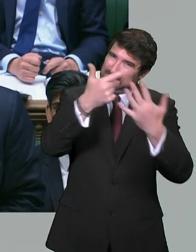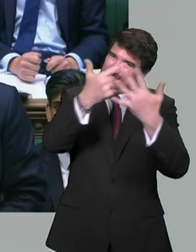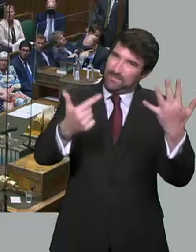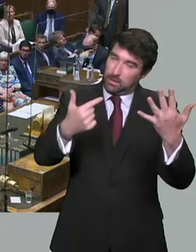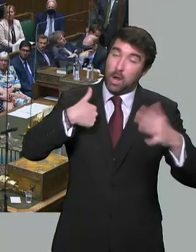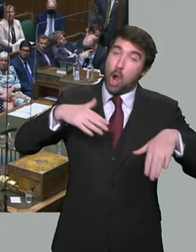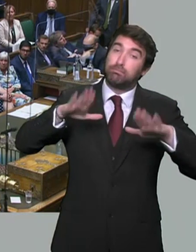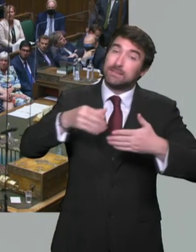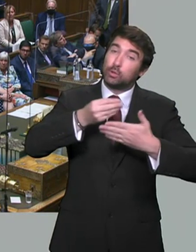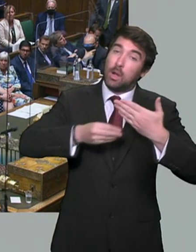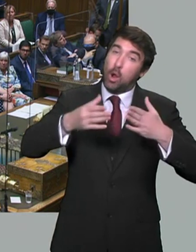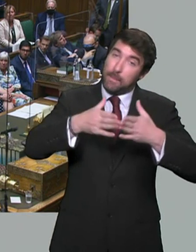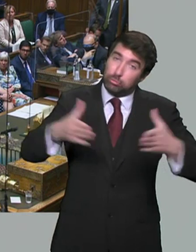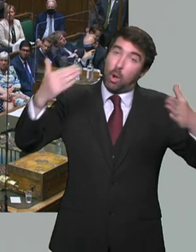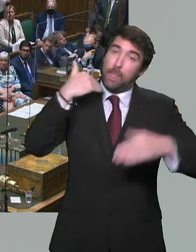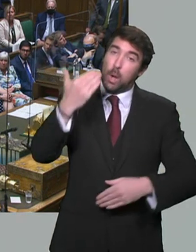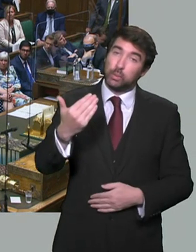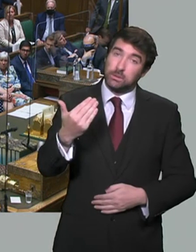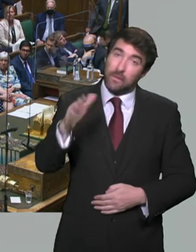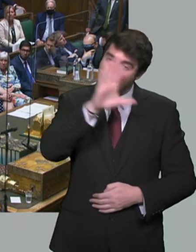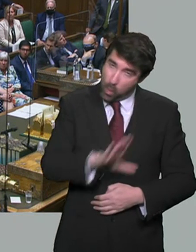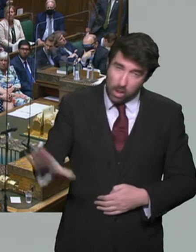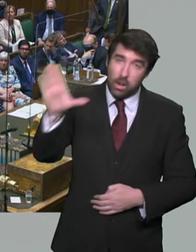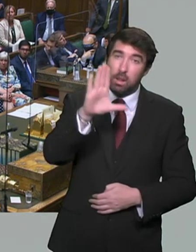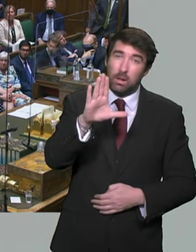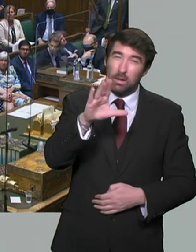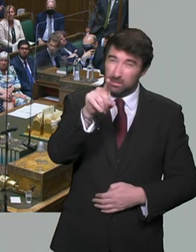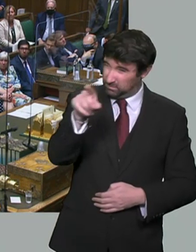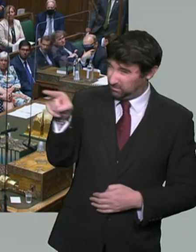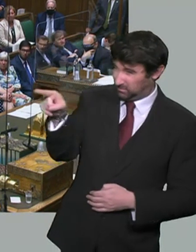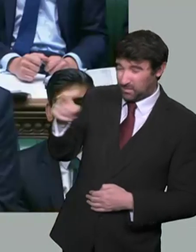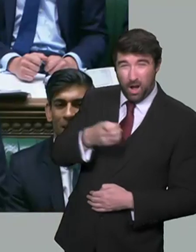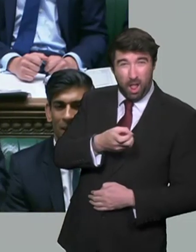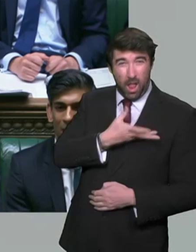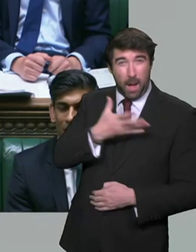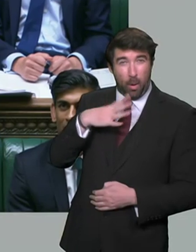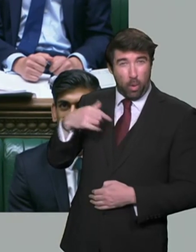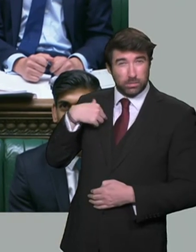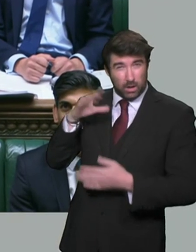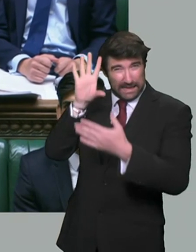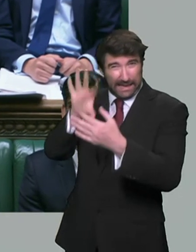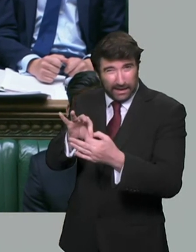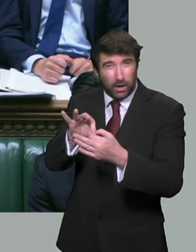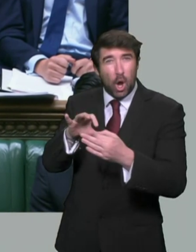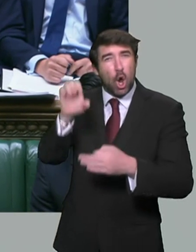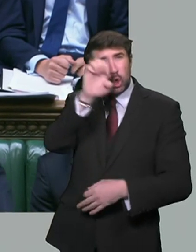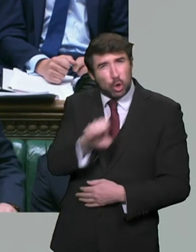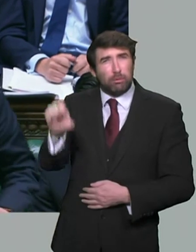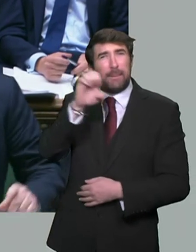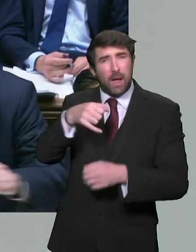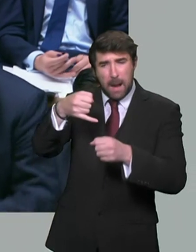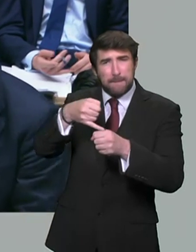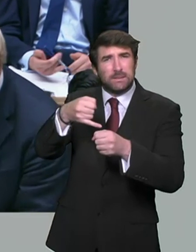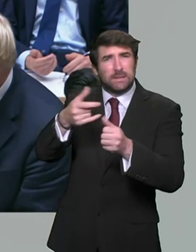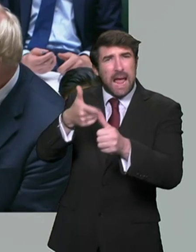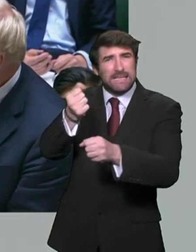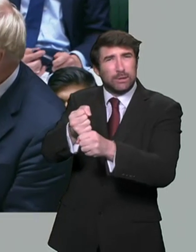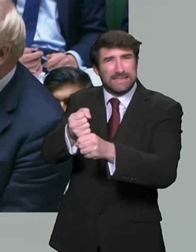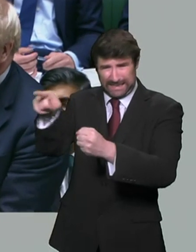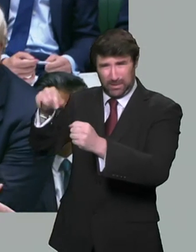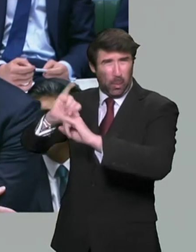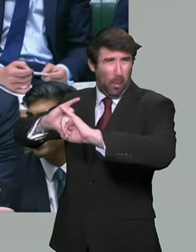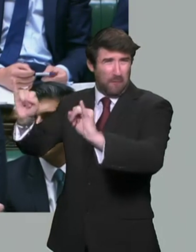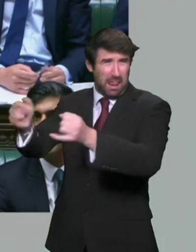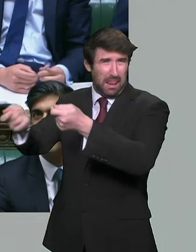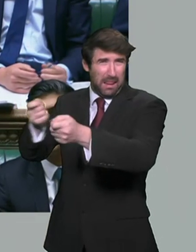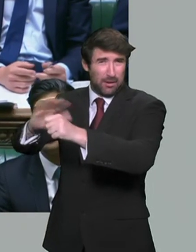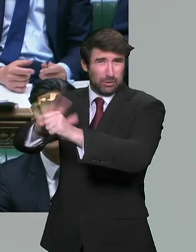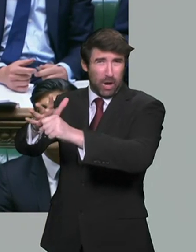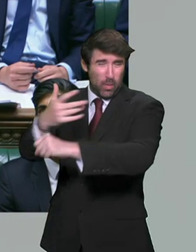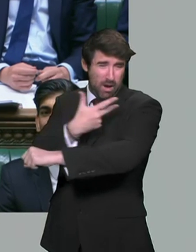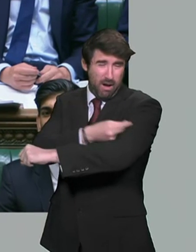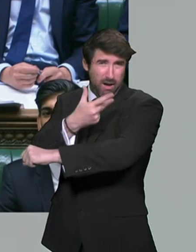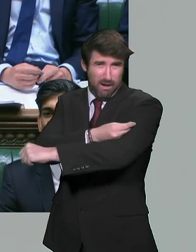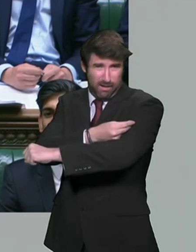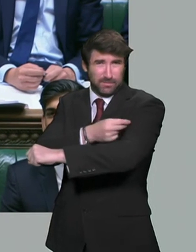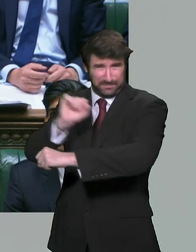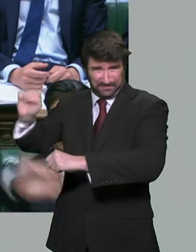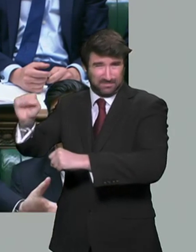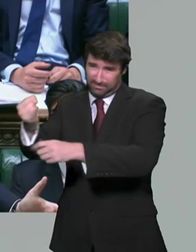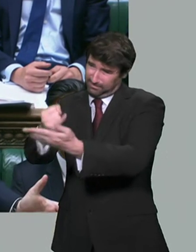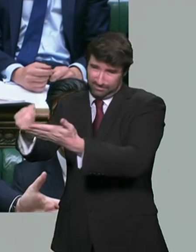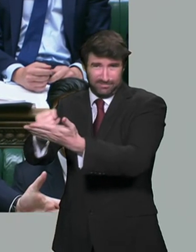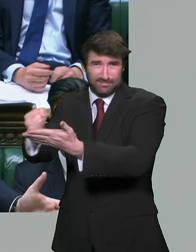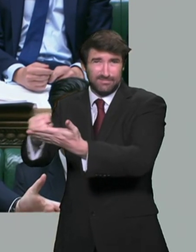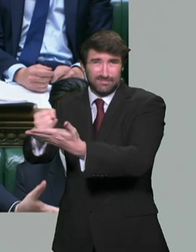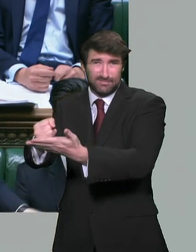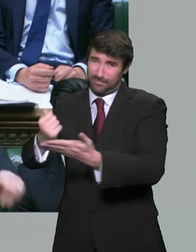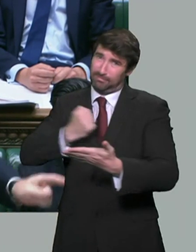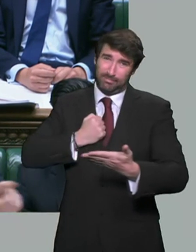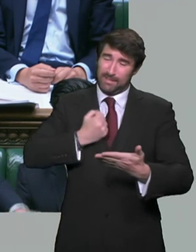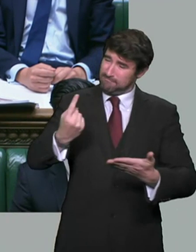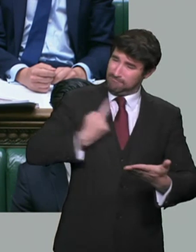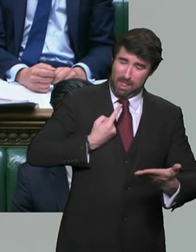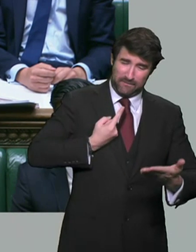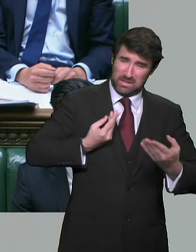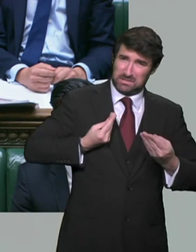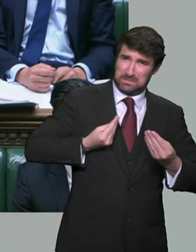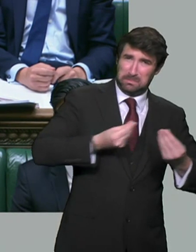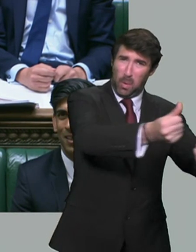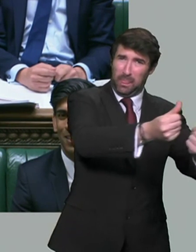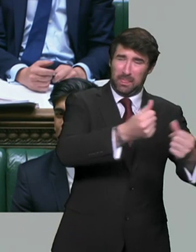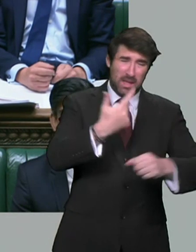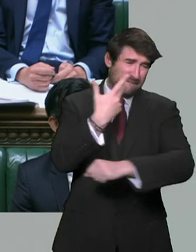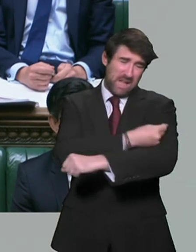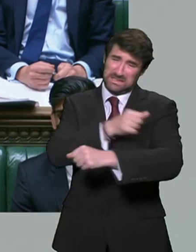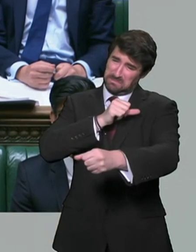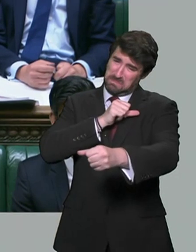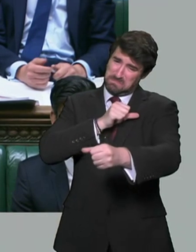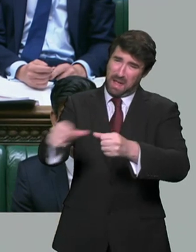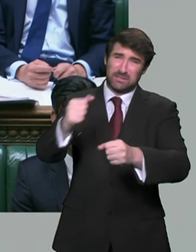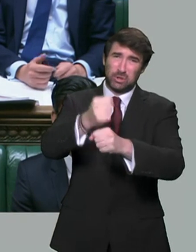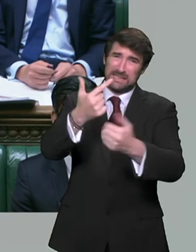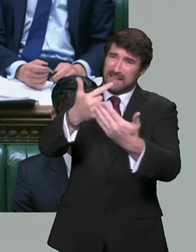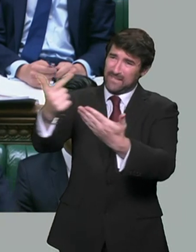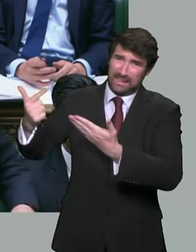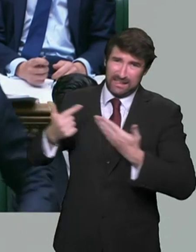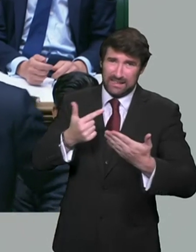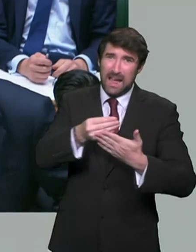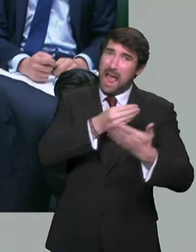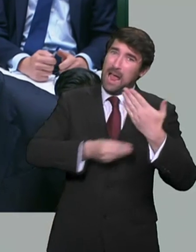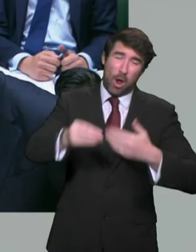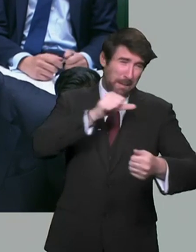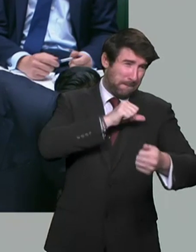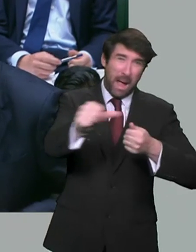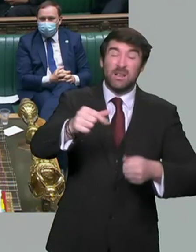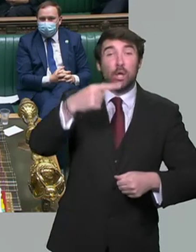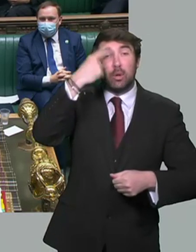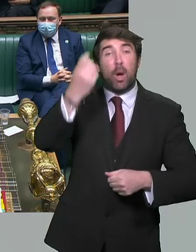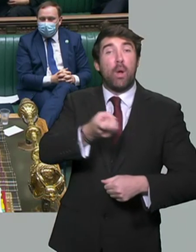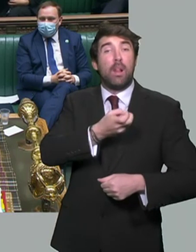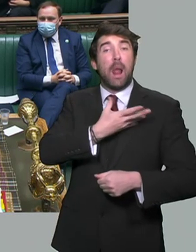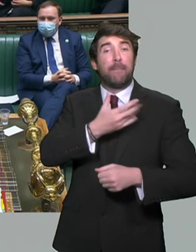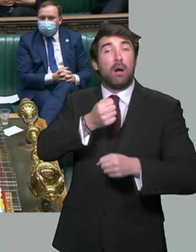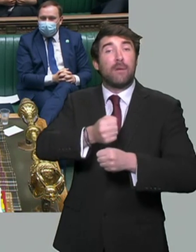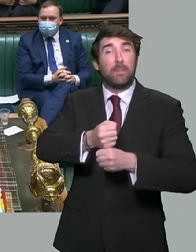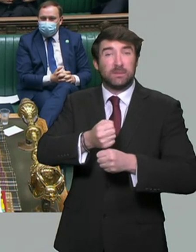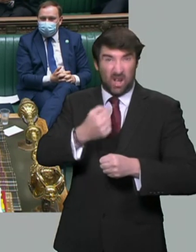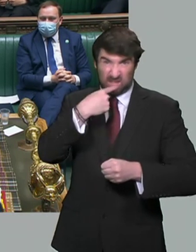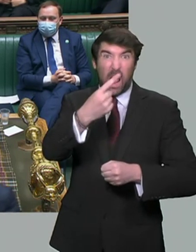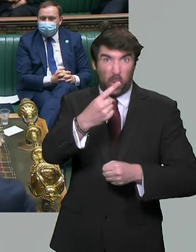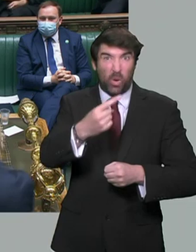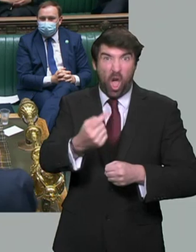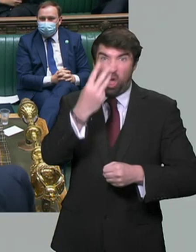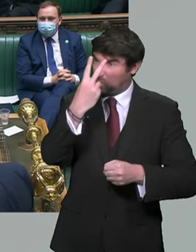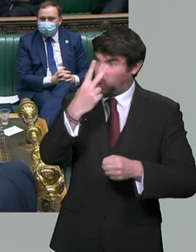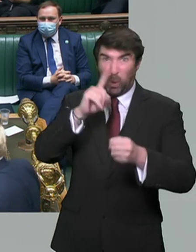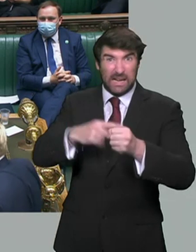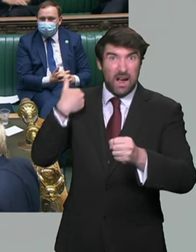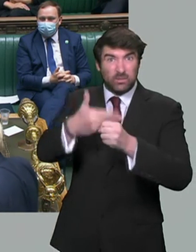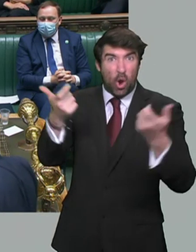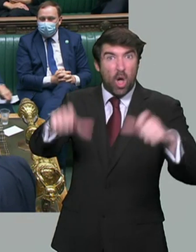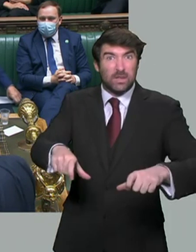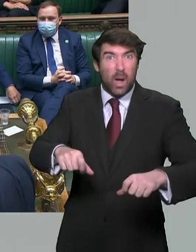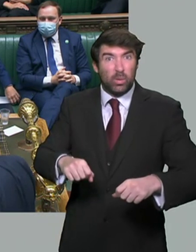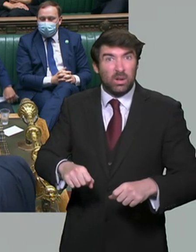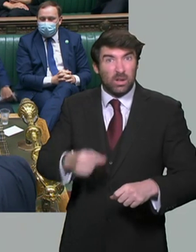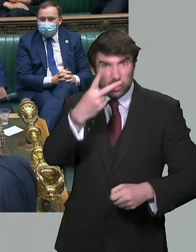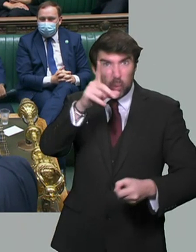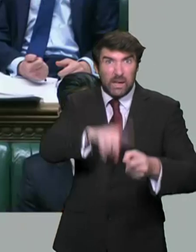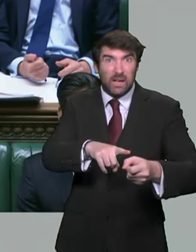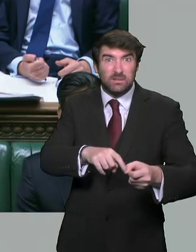Never forget that the right honourable and learned Gentleman would have kept us in the European Medicines Agency; he attacked the Vaccine Taskforce; and if we had listened to Captain Hindsight in July, we would not have the fastest growing economy in the G7—we would still be in lockdown.